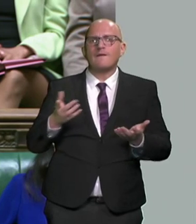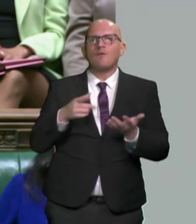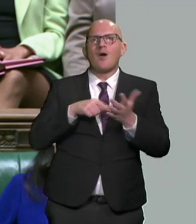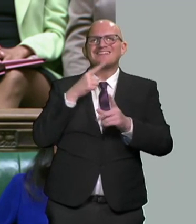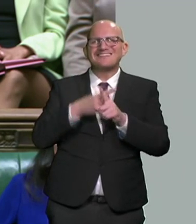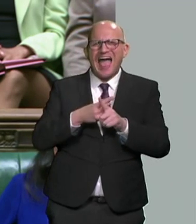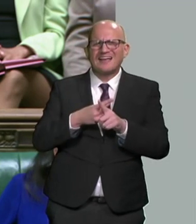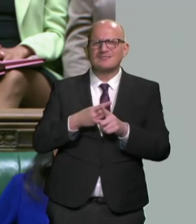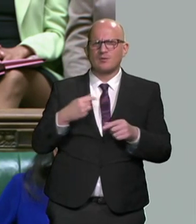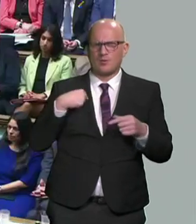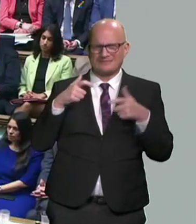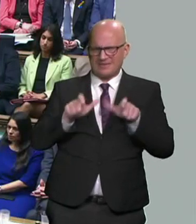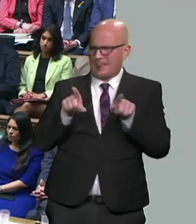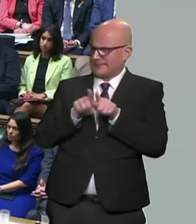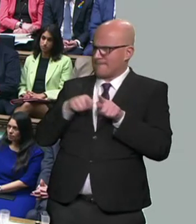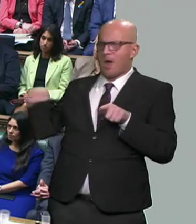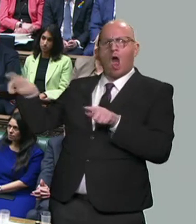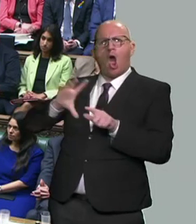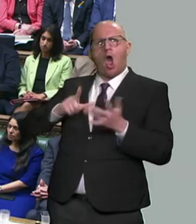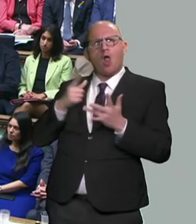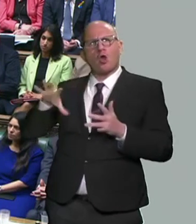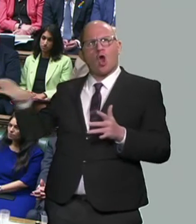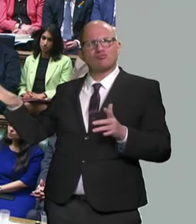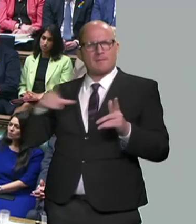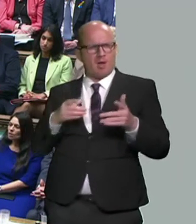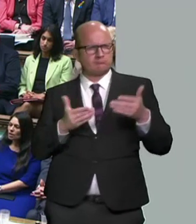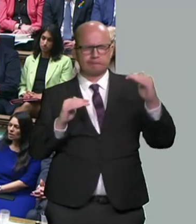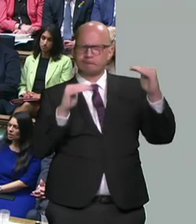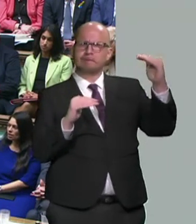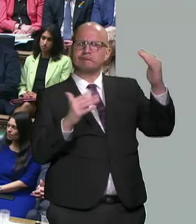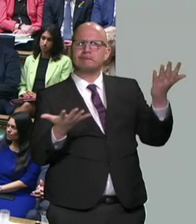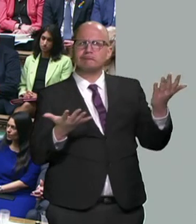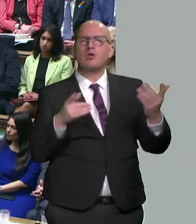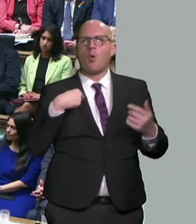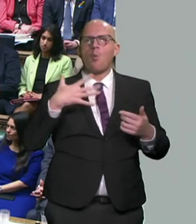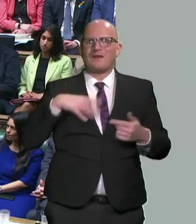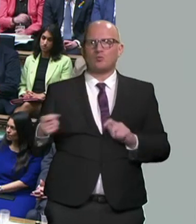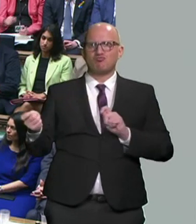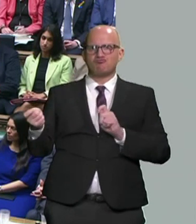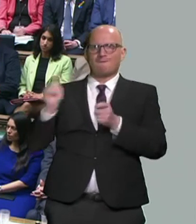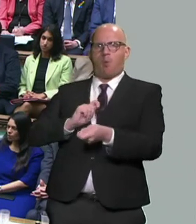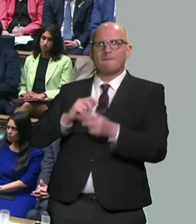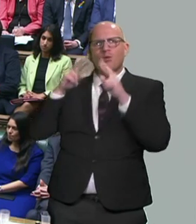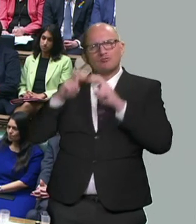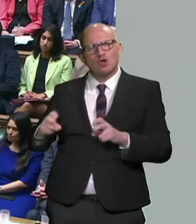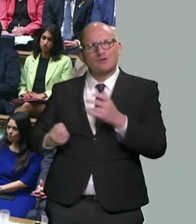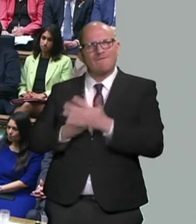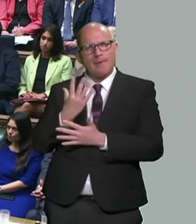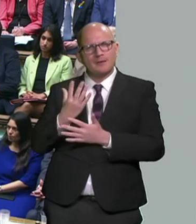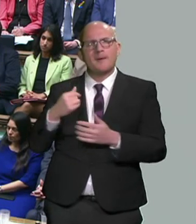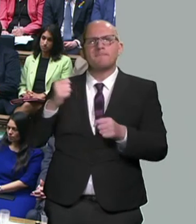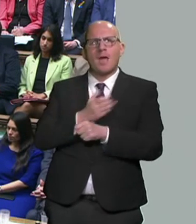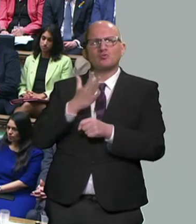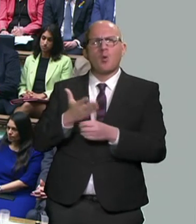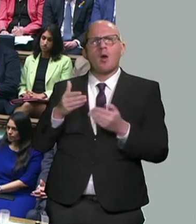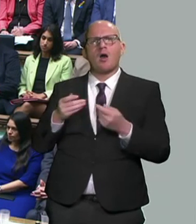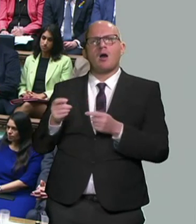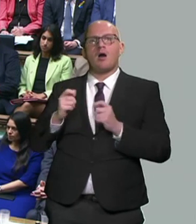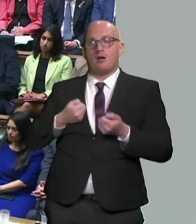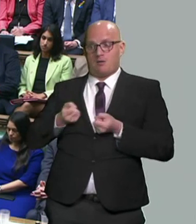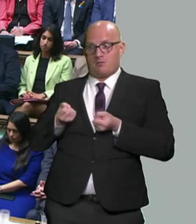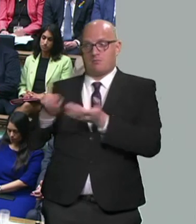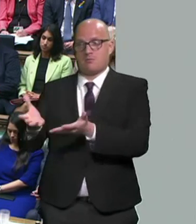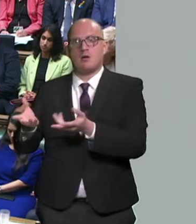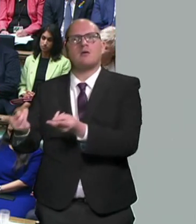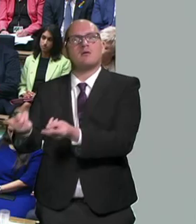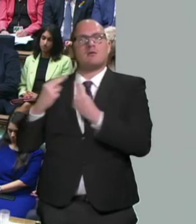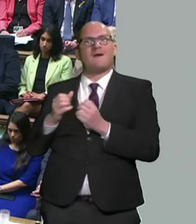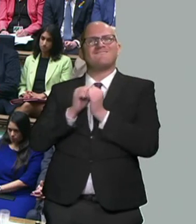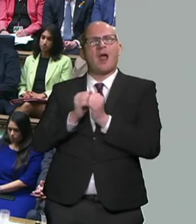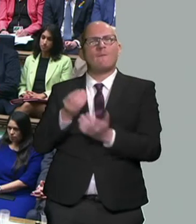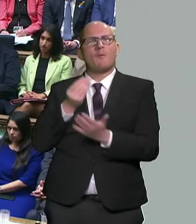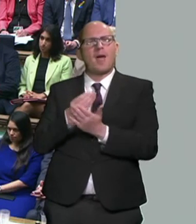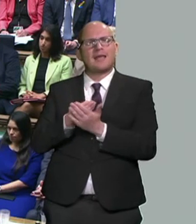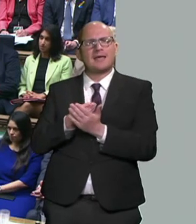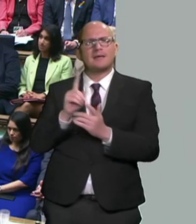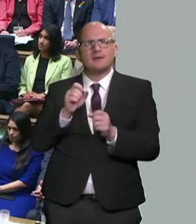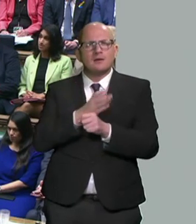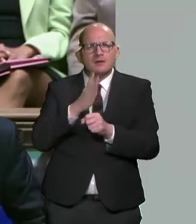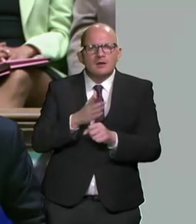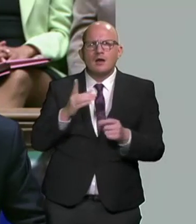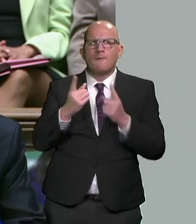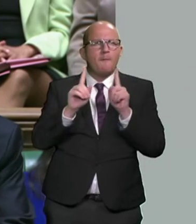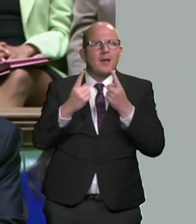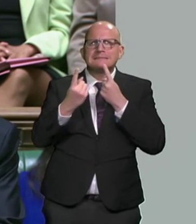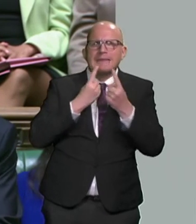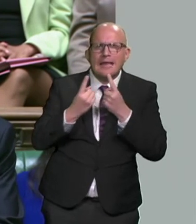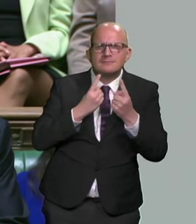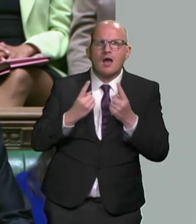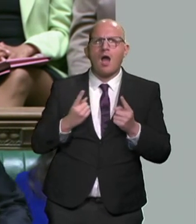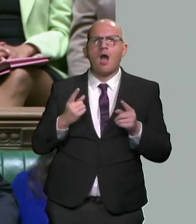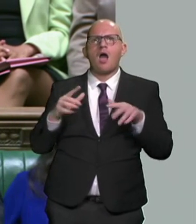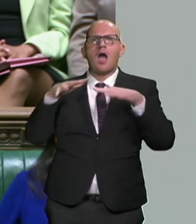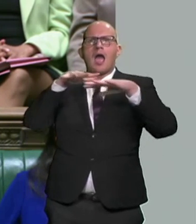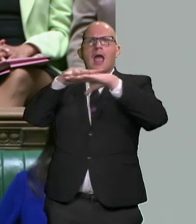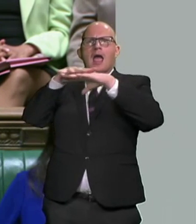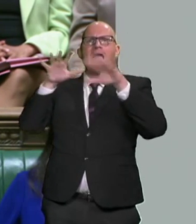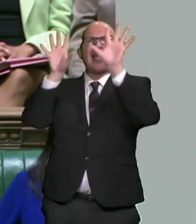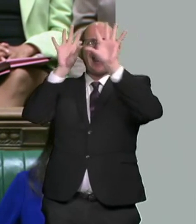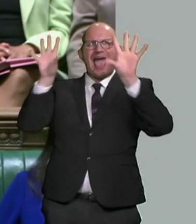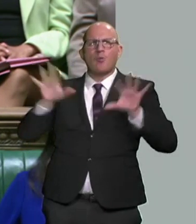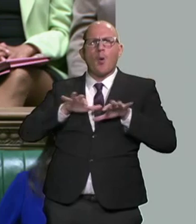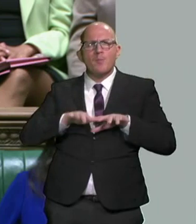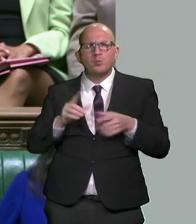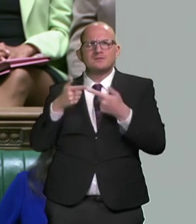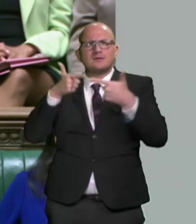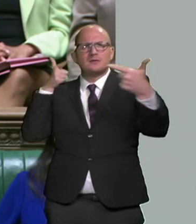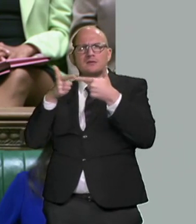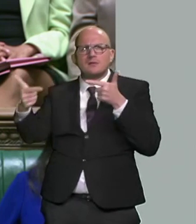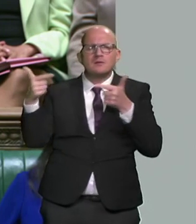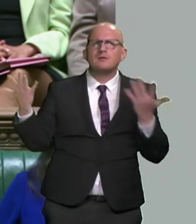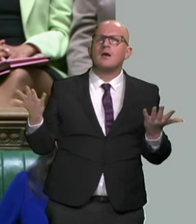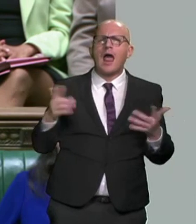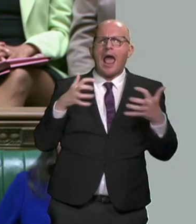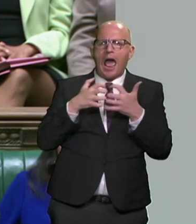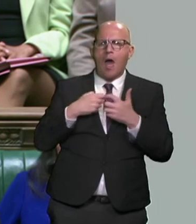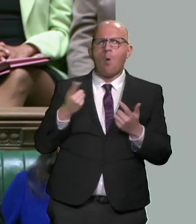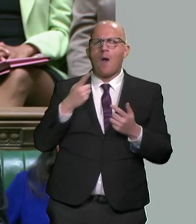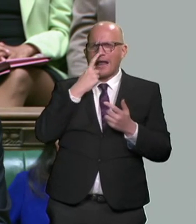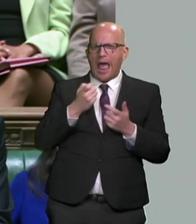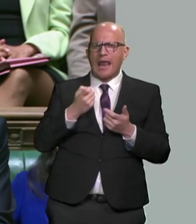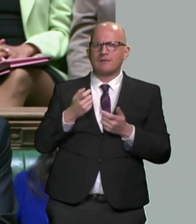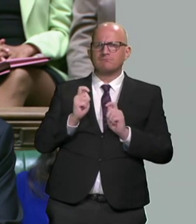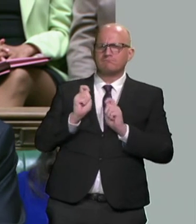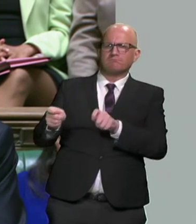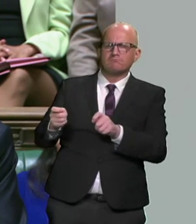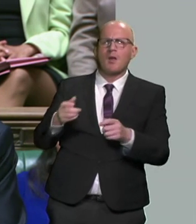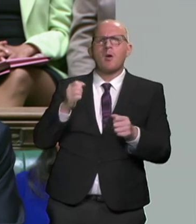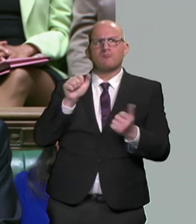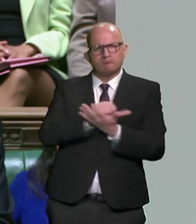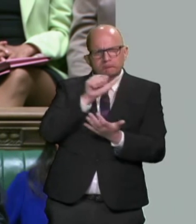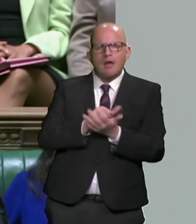Something is not working, so we will reform R&D tax credits so that they are effective and better value for money; we will expand the generosity of the reliefs so that they include data, cloud computing and pure maths; and we will consider, in the autumn, whether to make the R&D expenditure credit more generous.